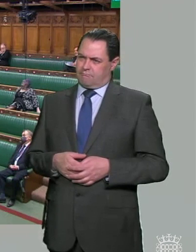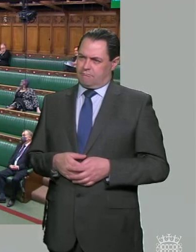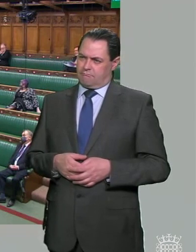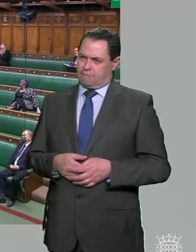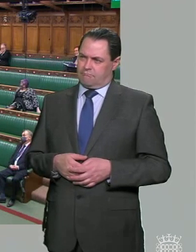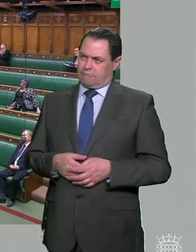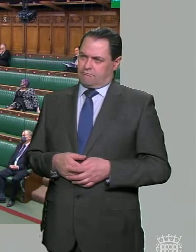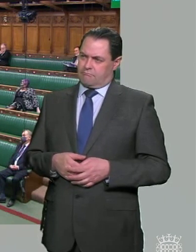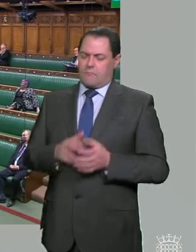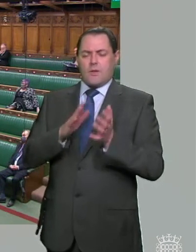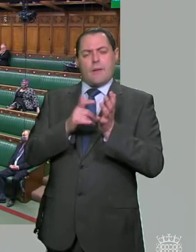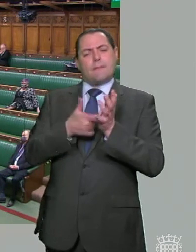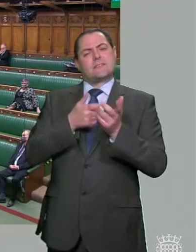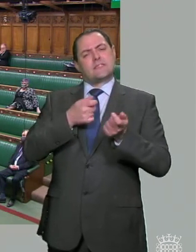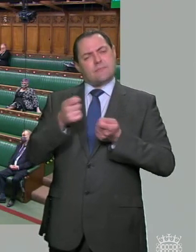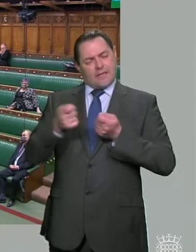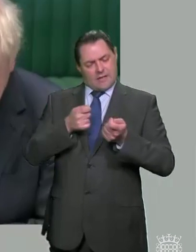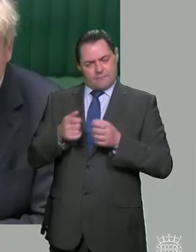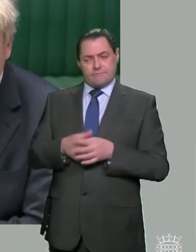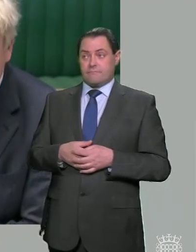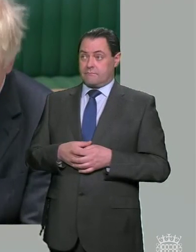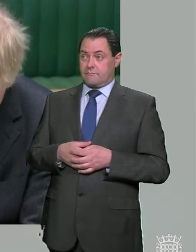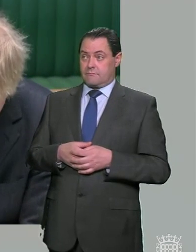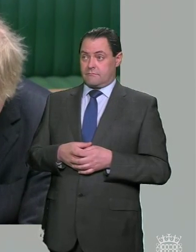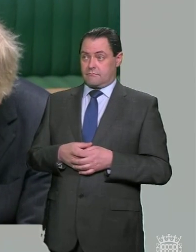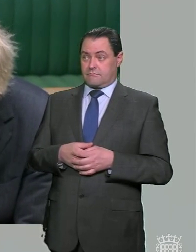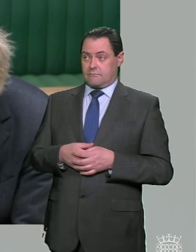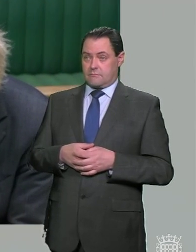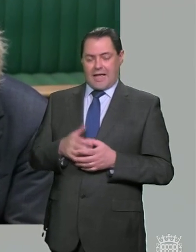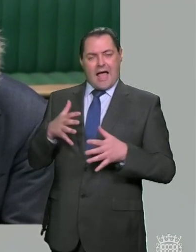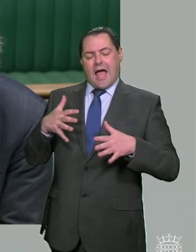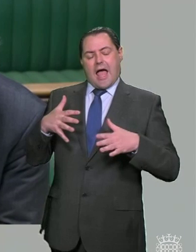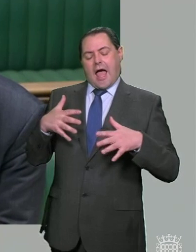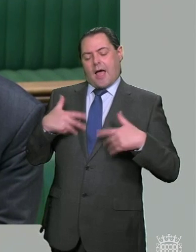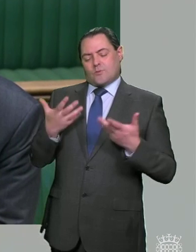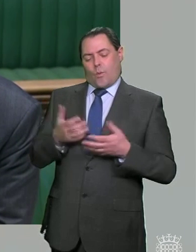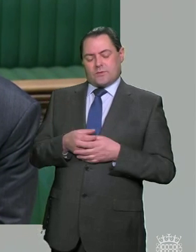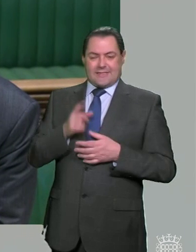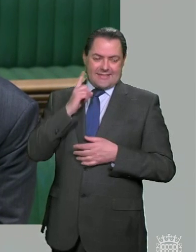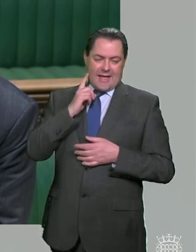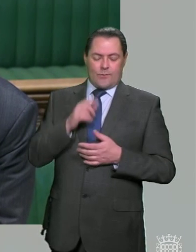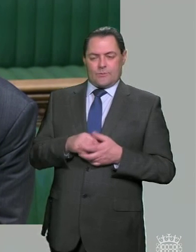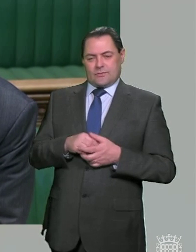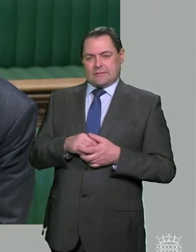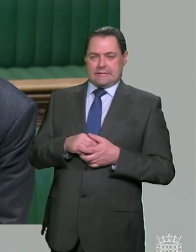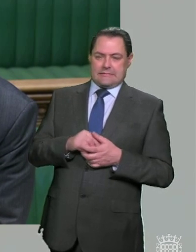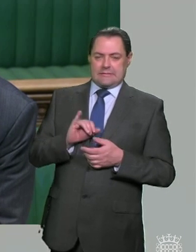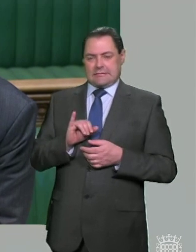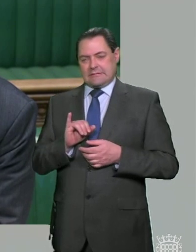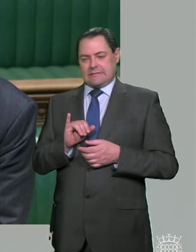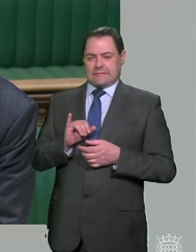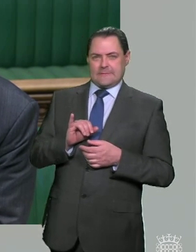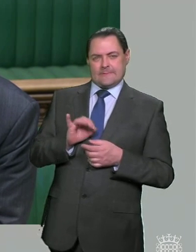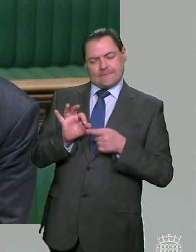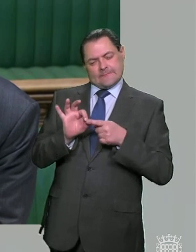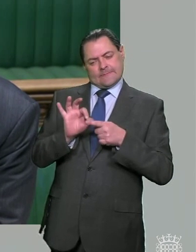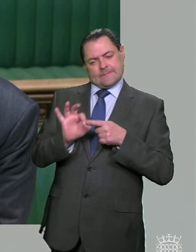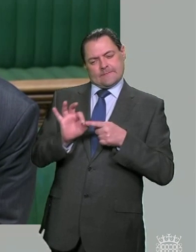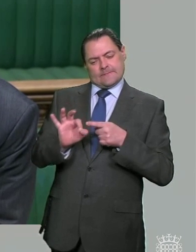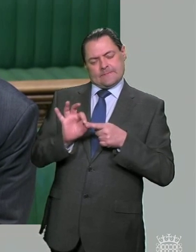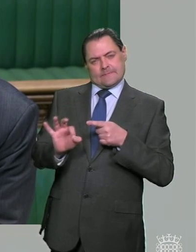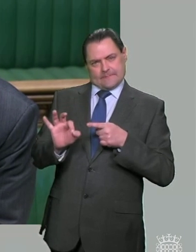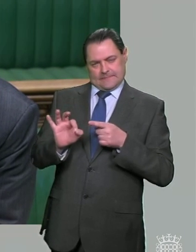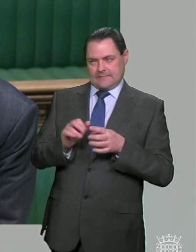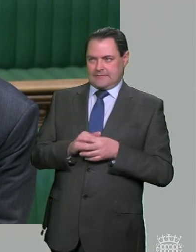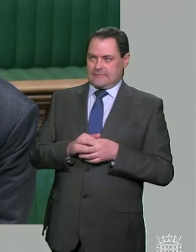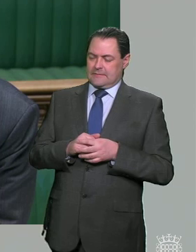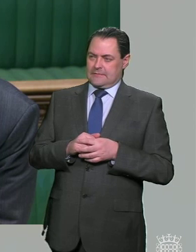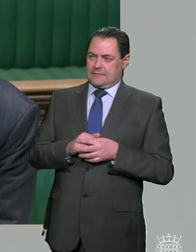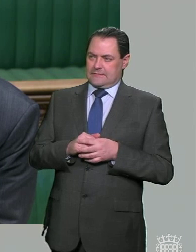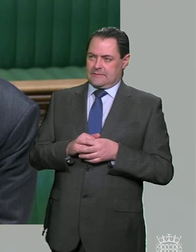I do not wish to sound like a stickler for accuracy